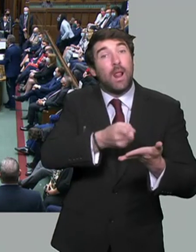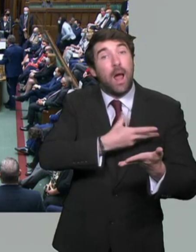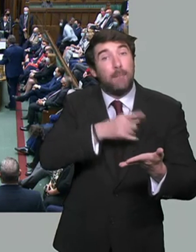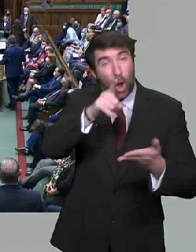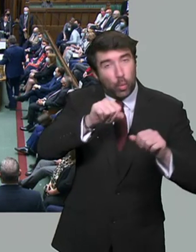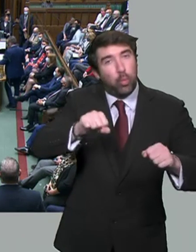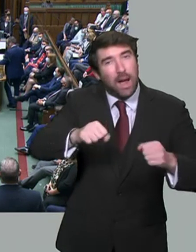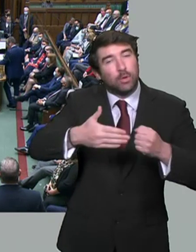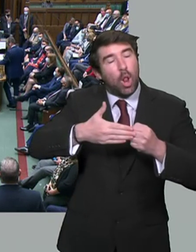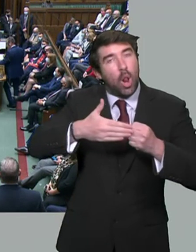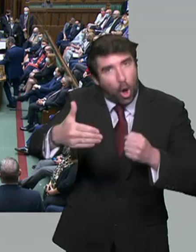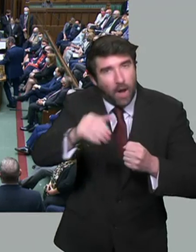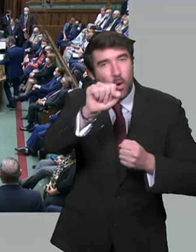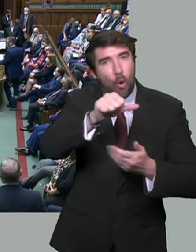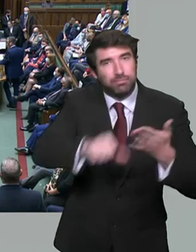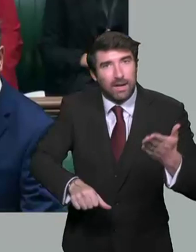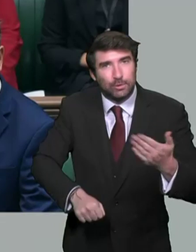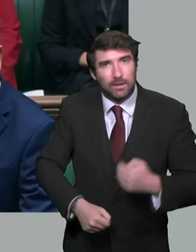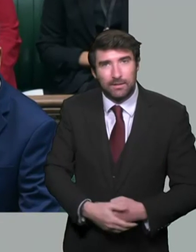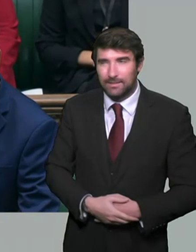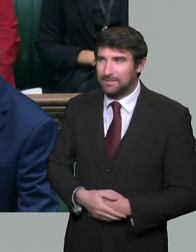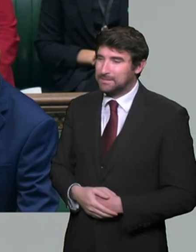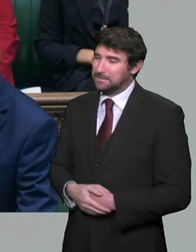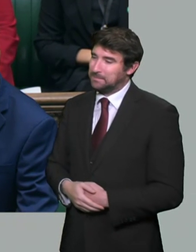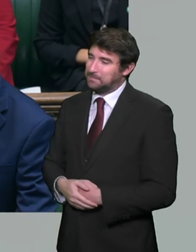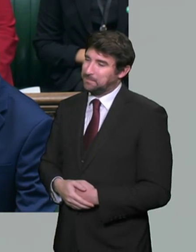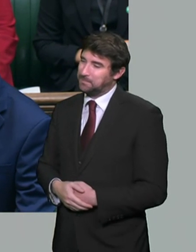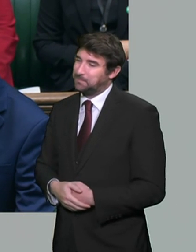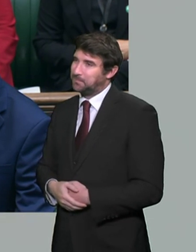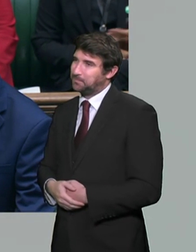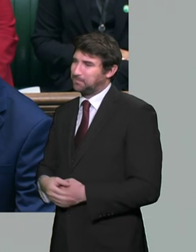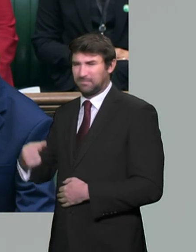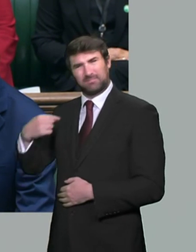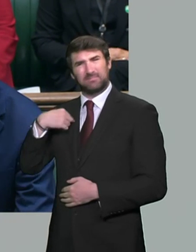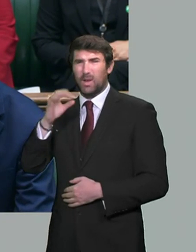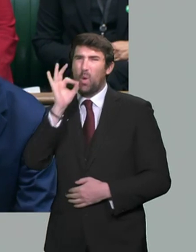It was a yes/no question. You either clear the backlog or you don’t.